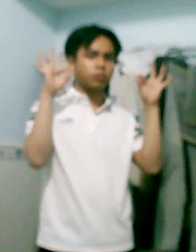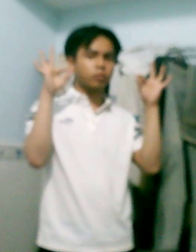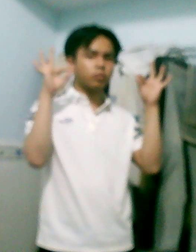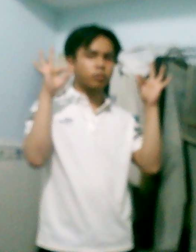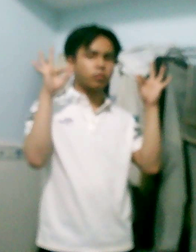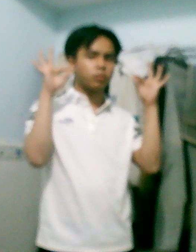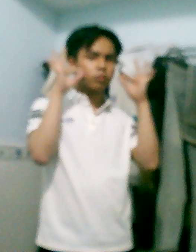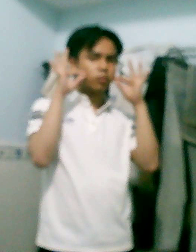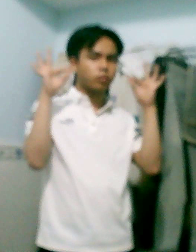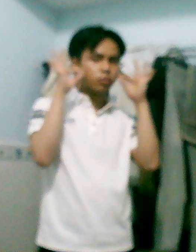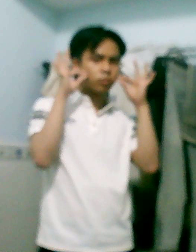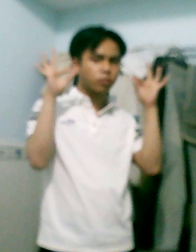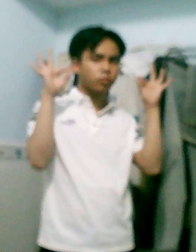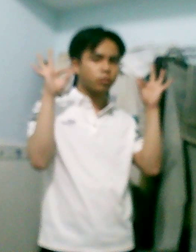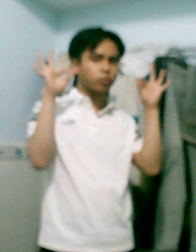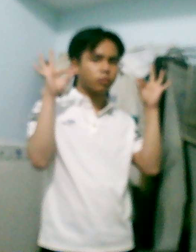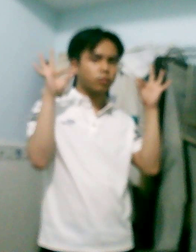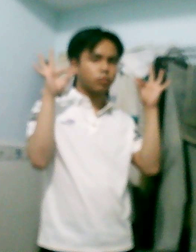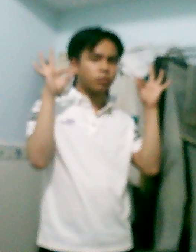meo